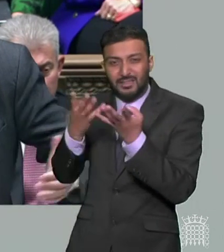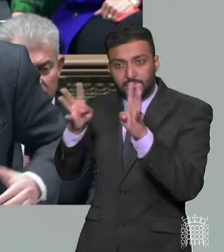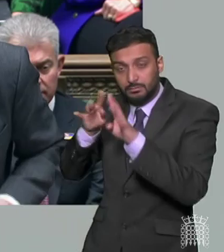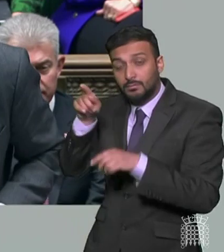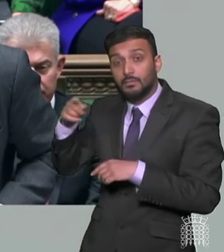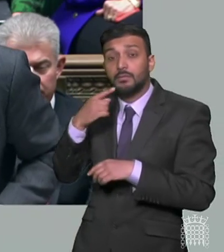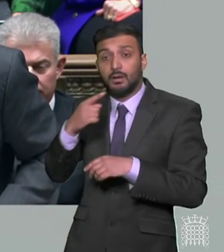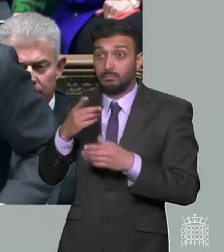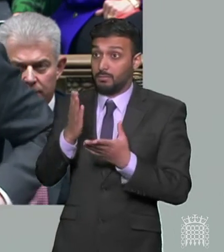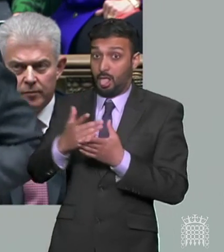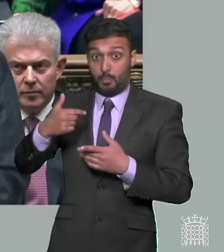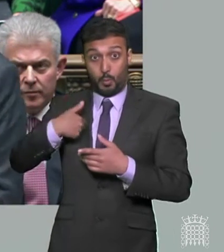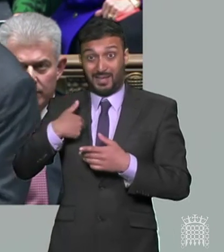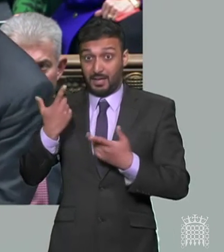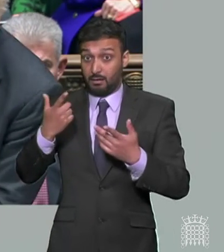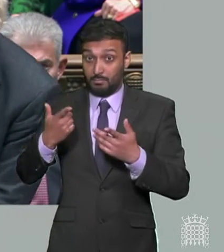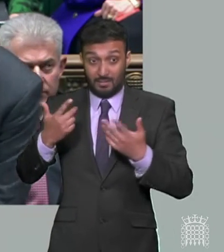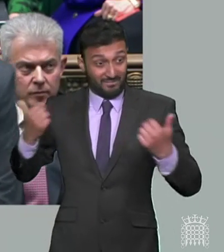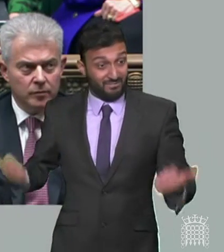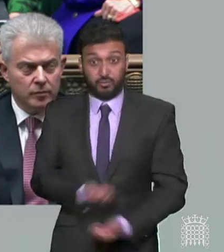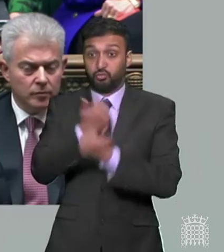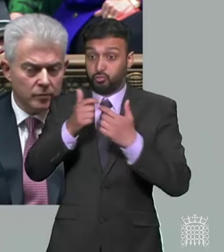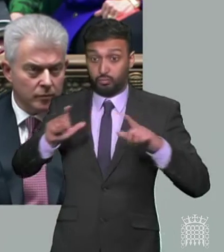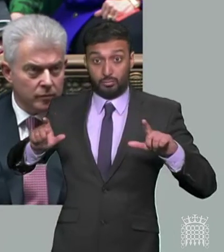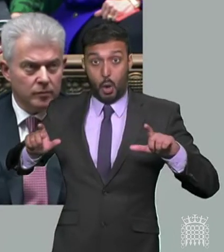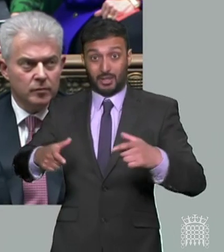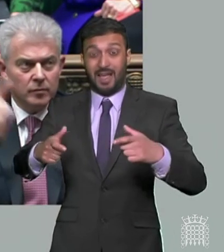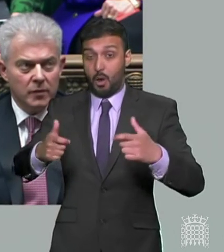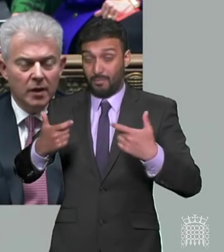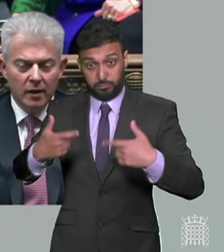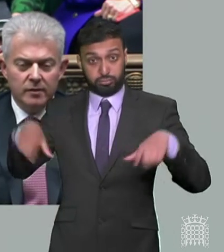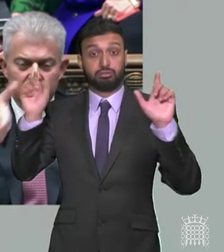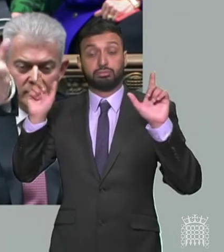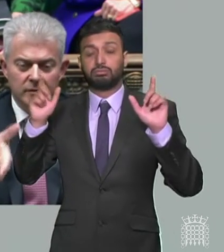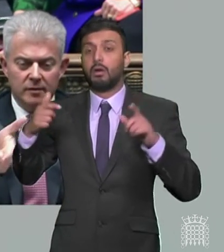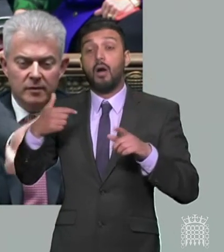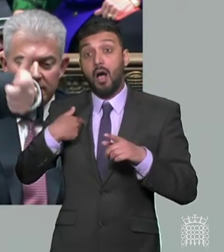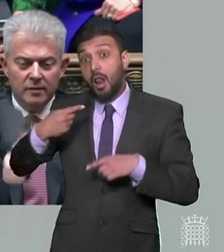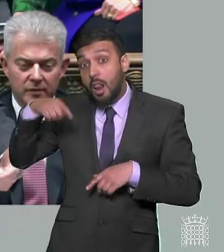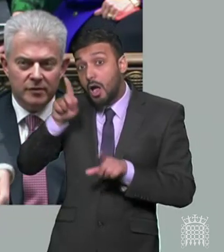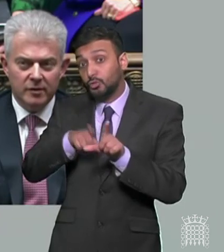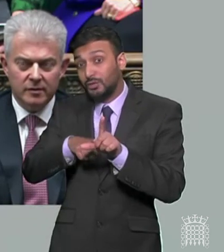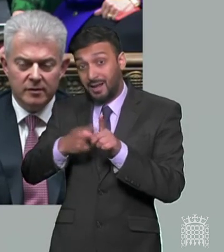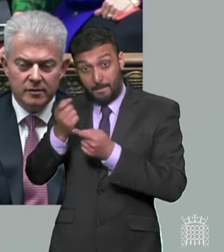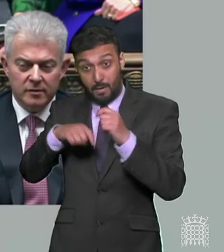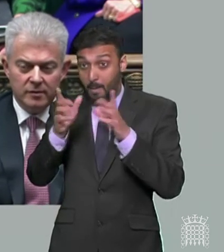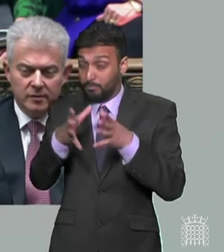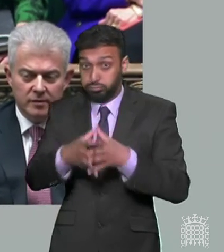That is why we had the fastest growth in the G7 last year. That would not have happened if we had listened to Captain Hindsight.